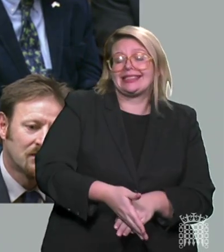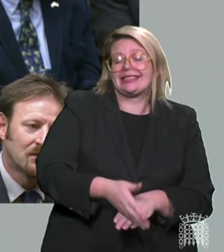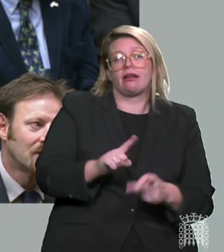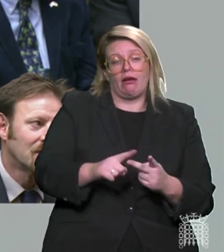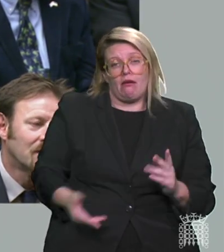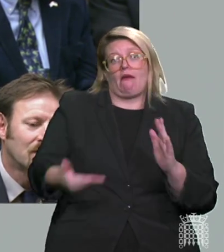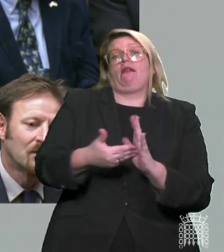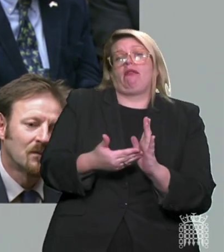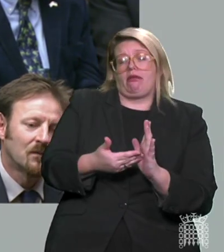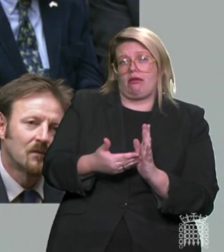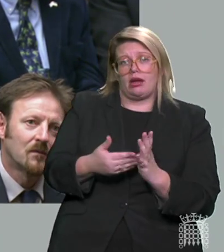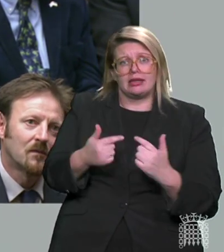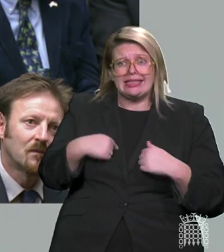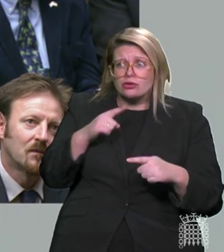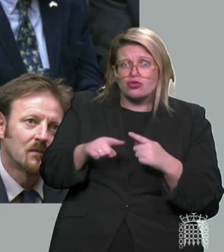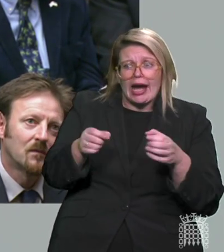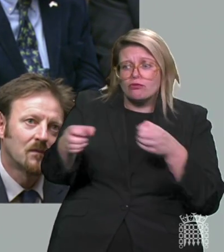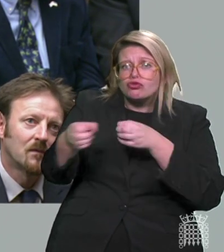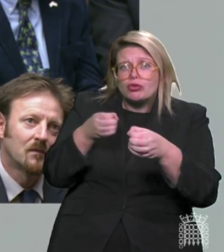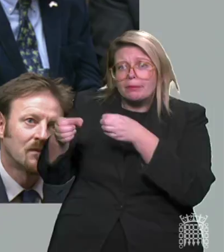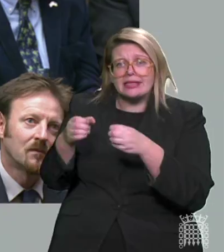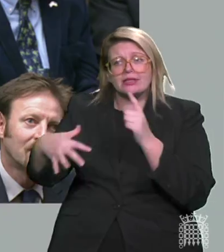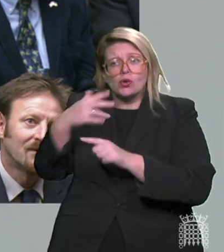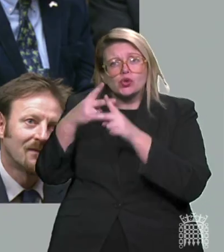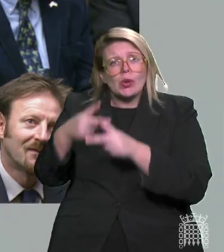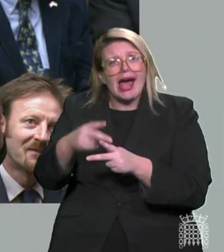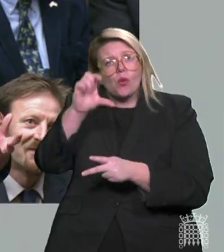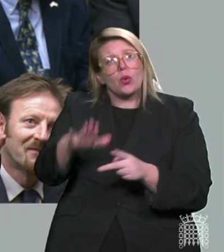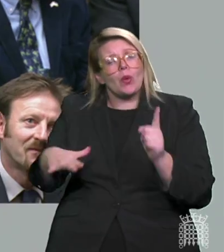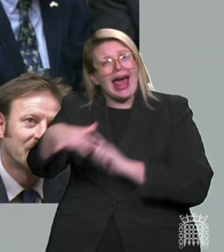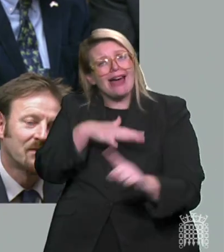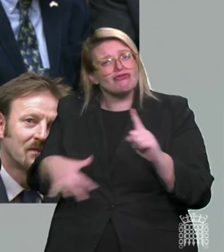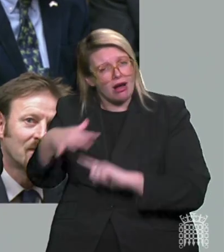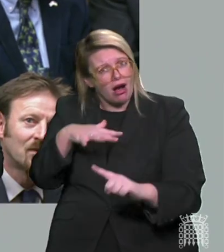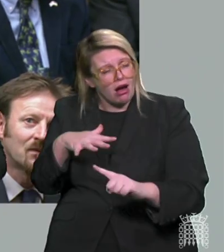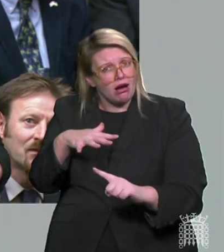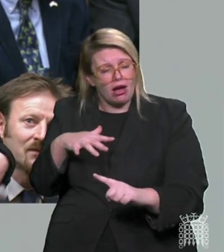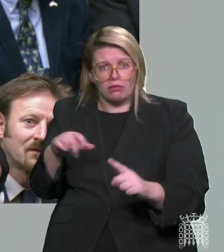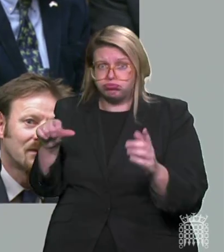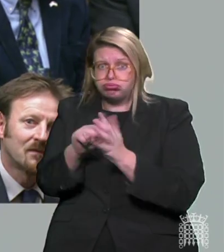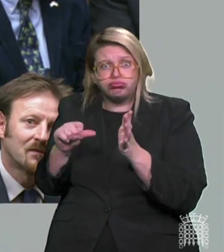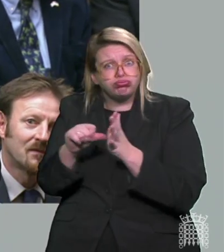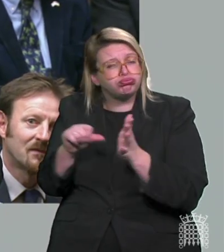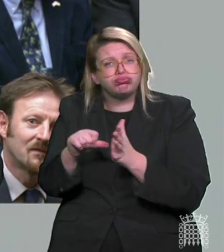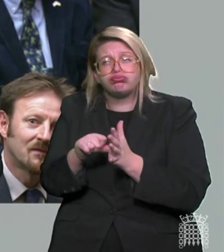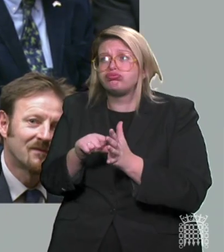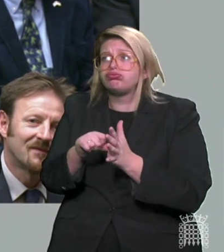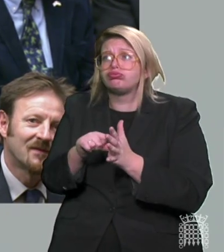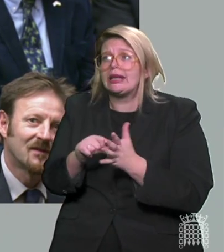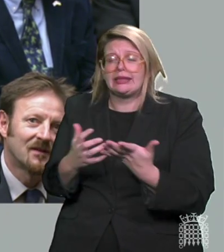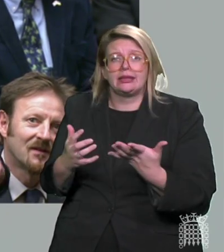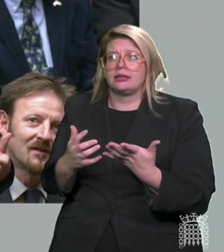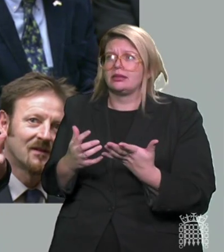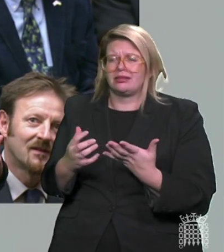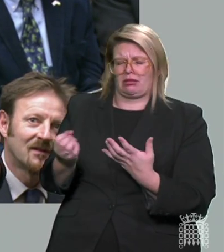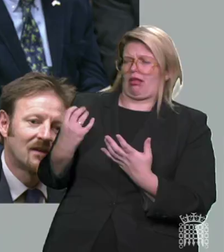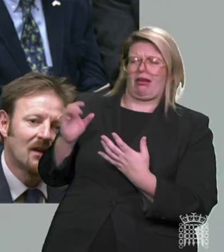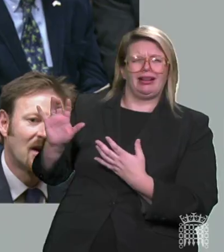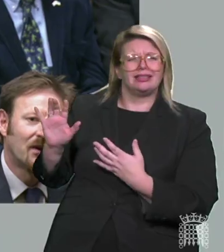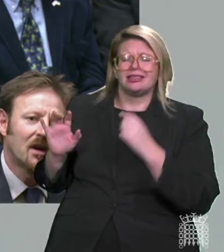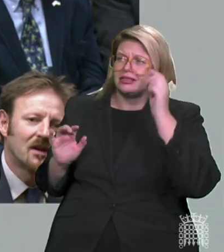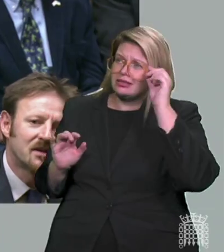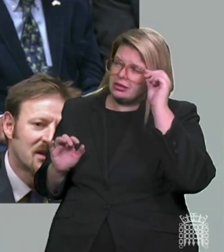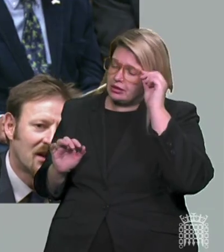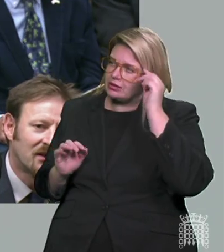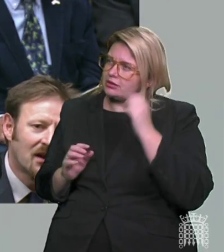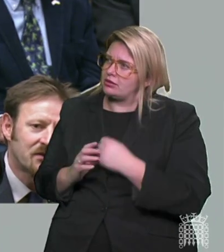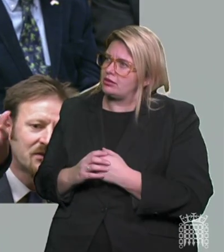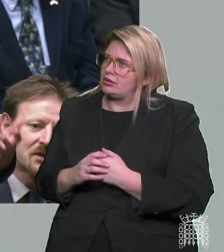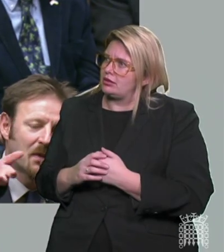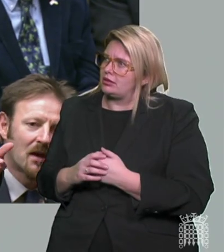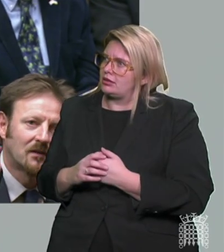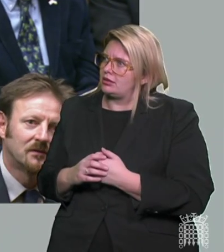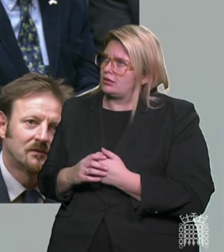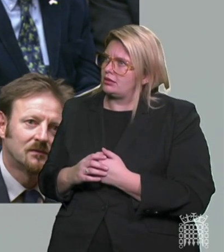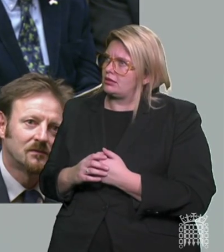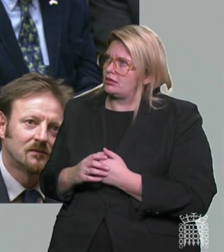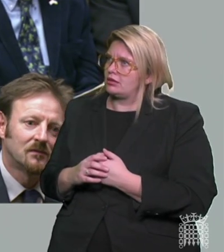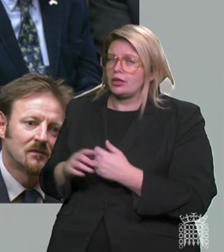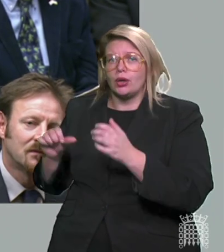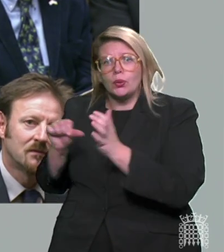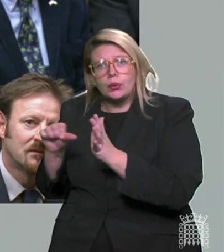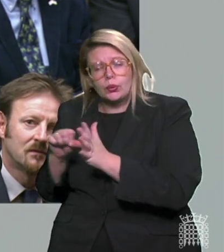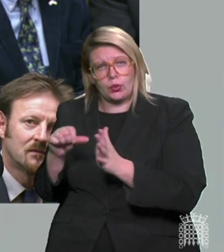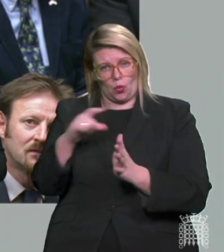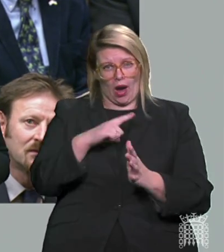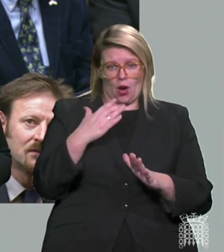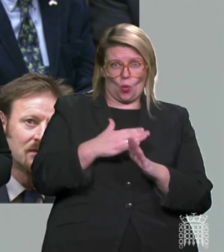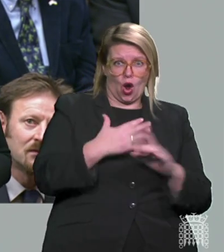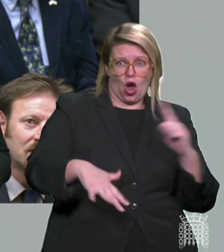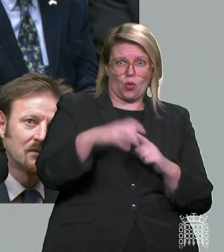In addition, when we try to recruit people into health and social care, which is a vocation, the sector is competing with hospitality.